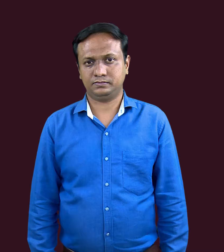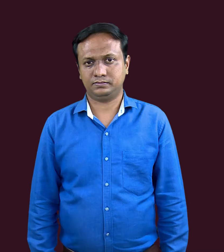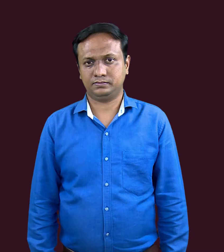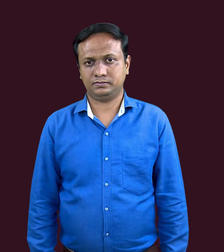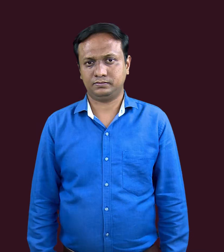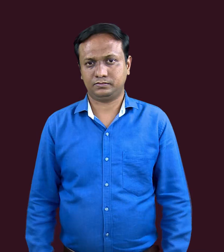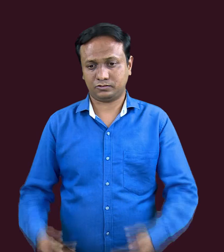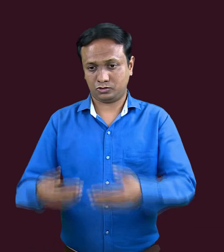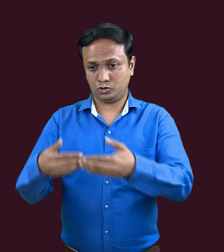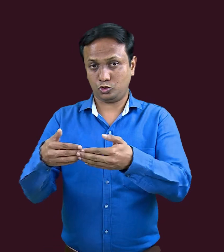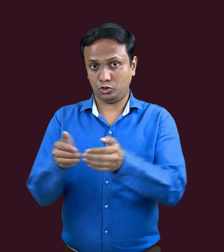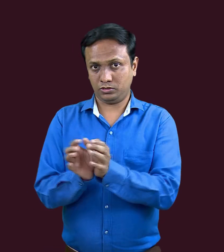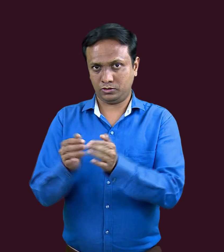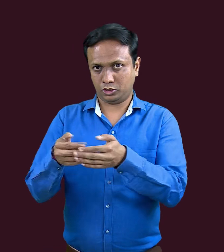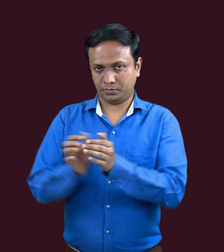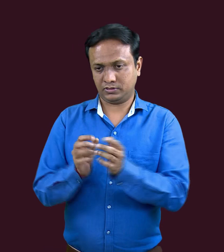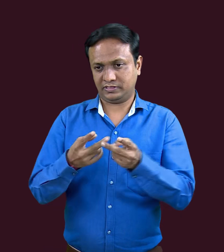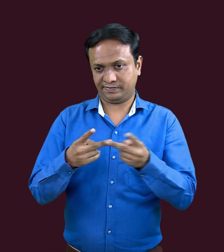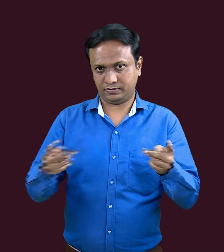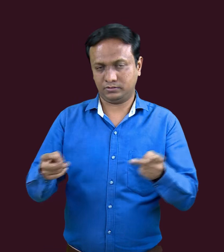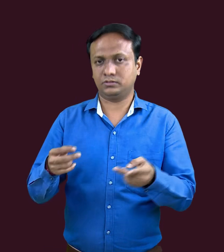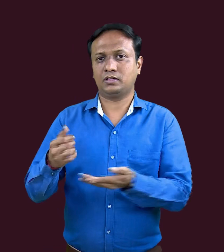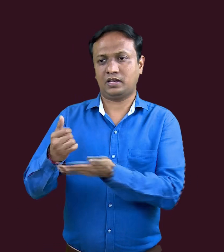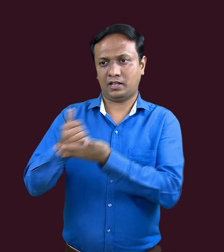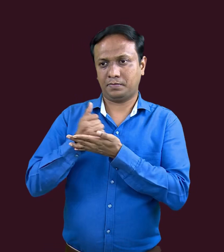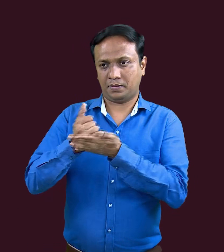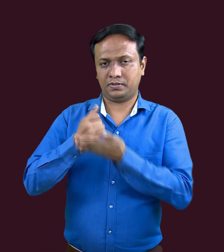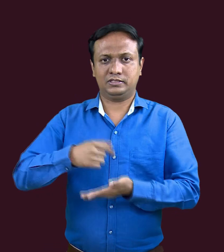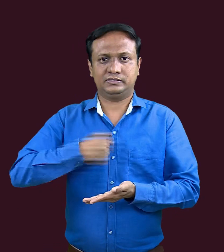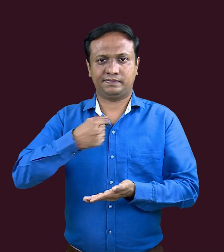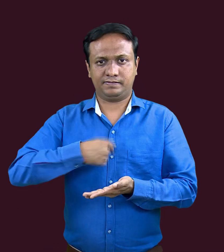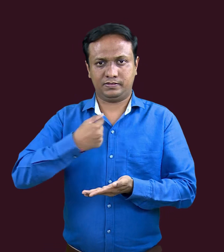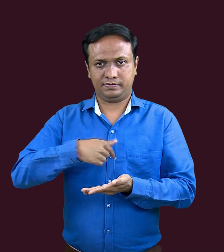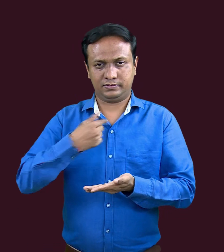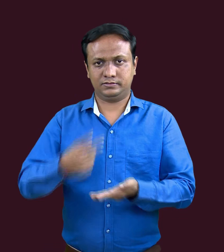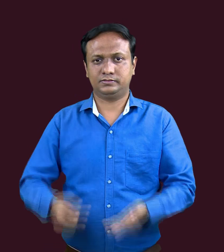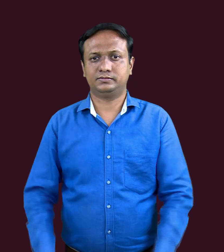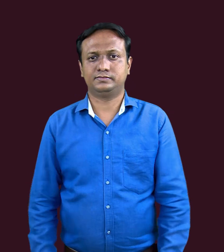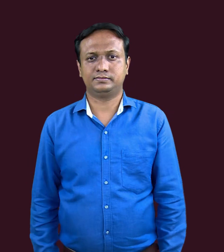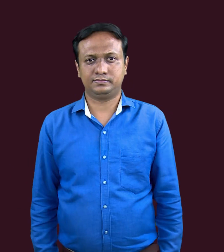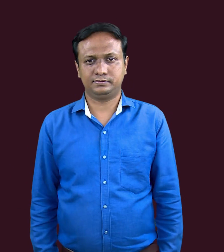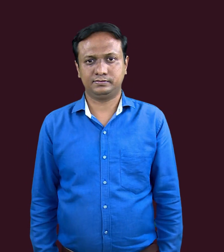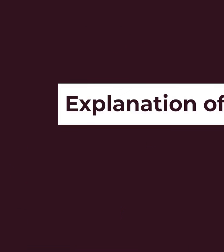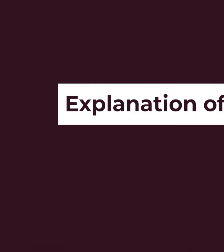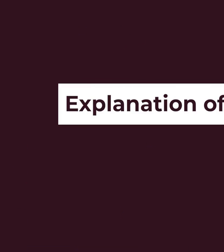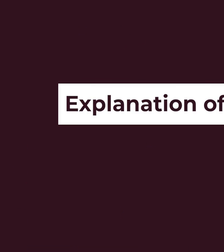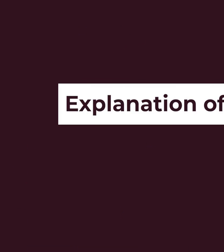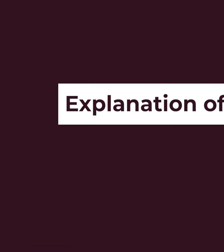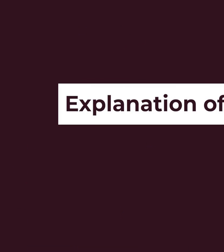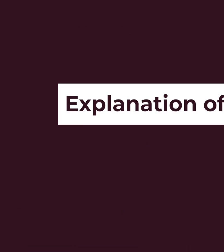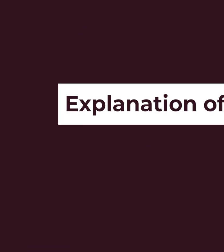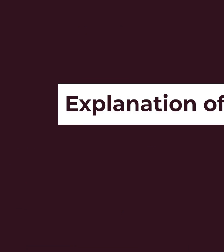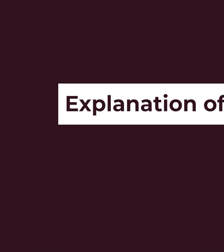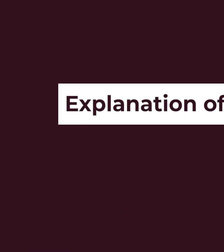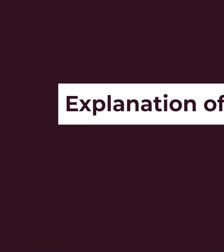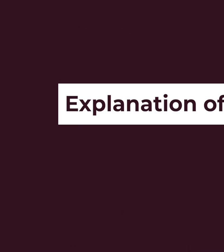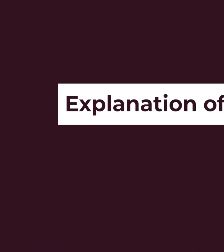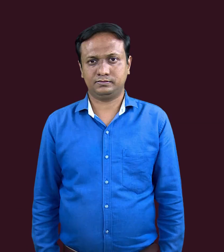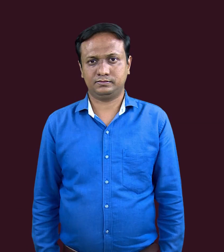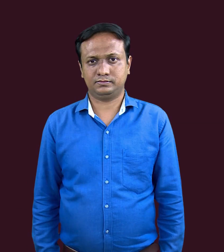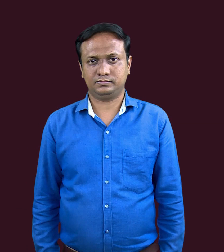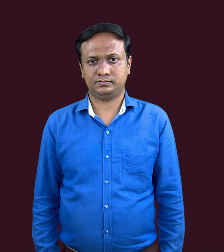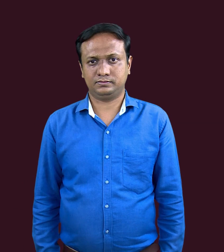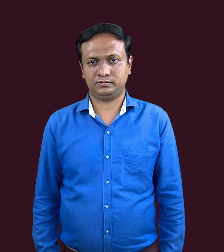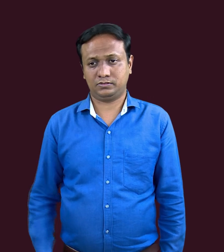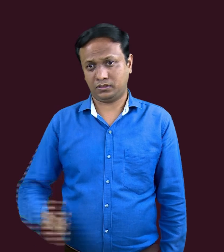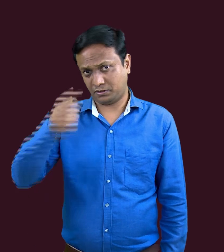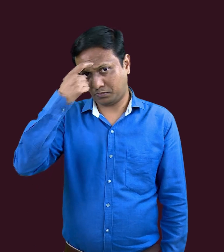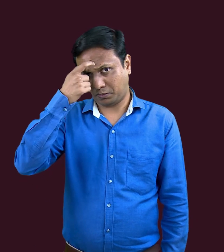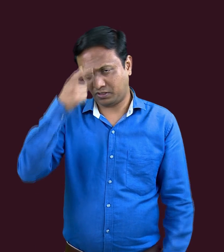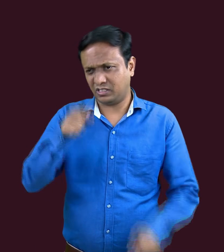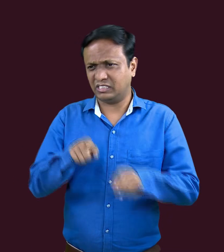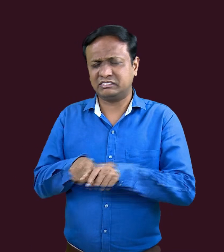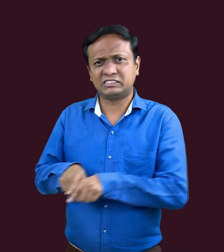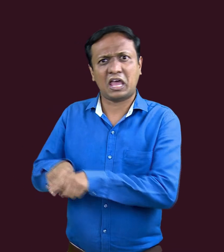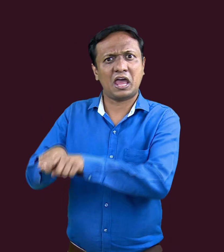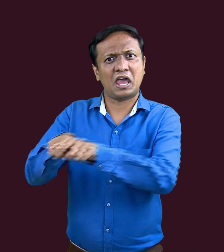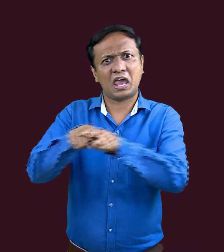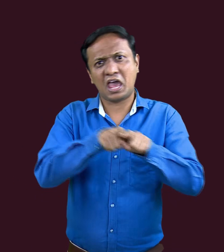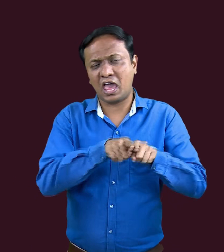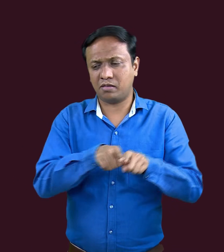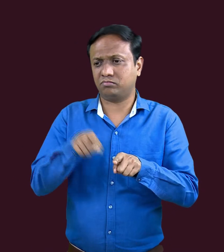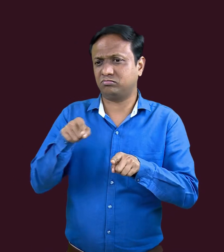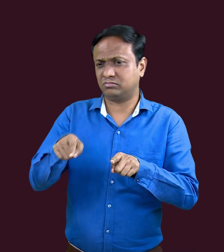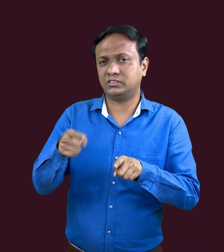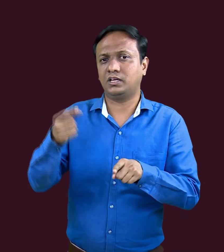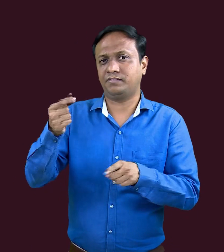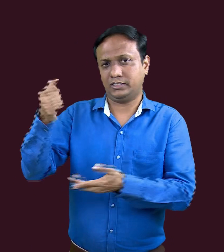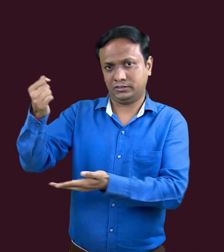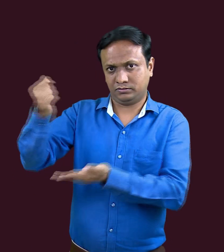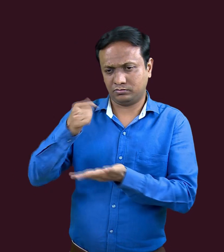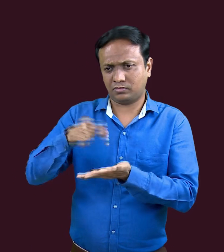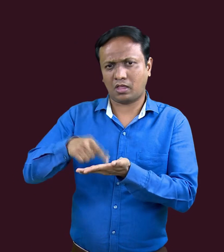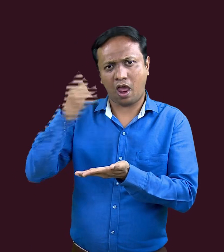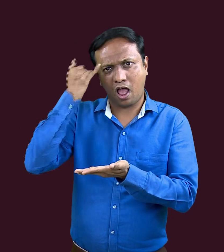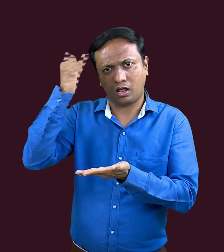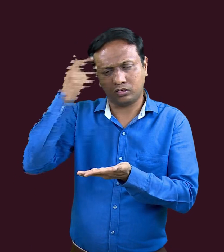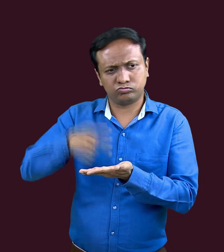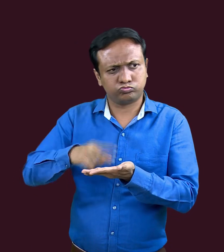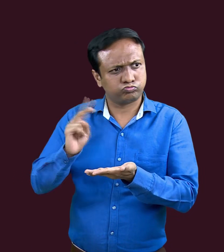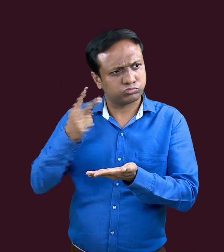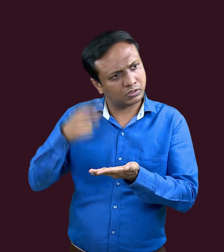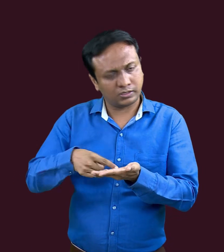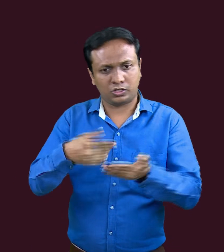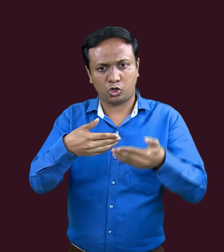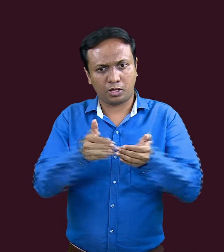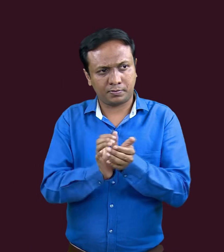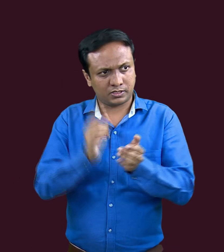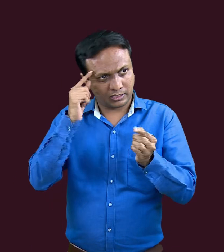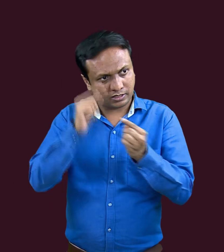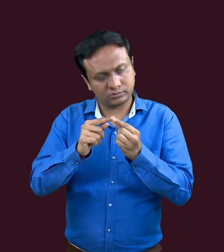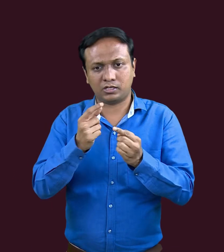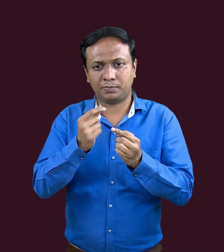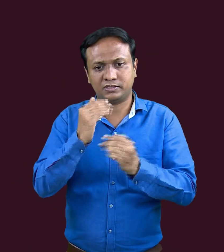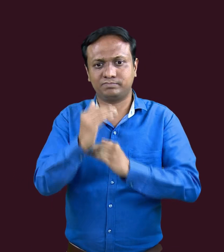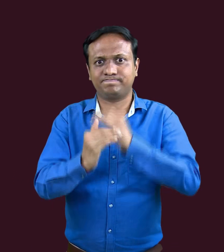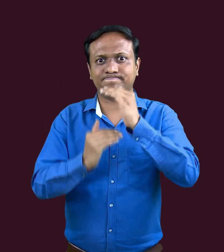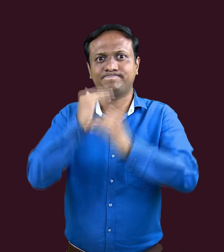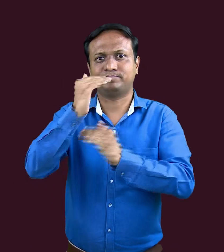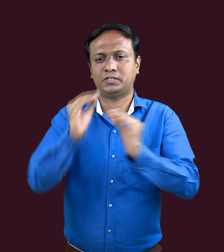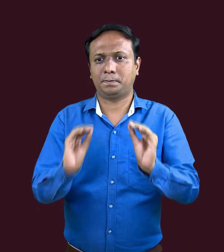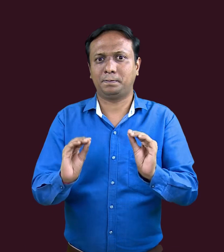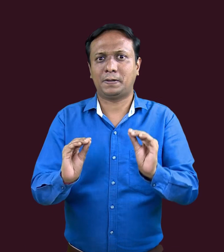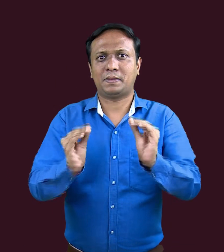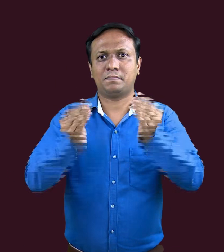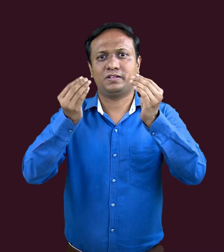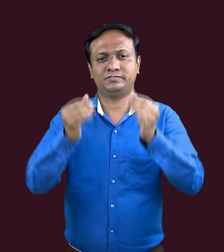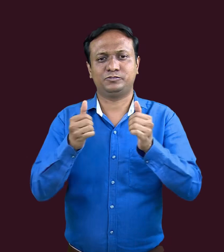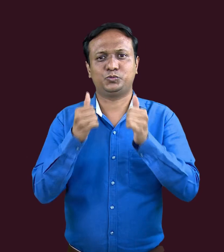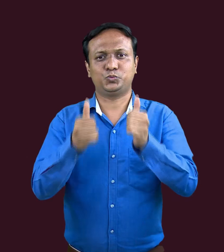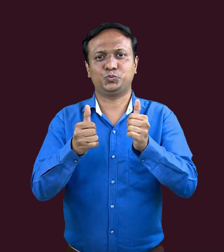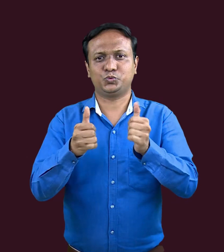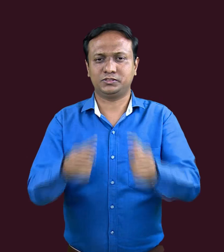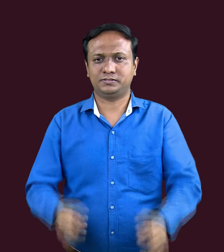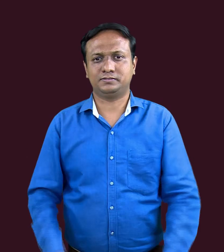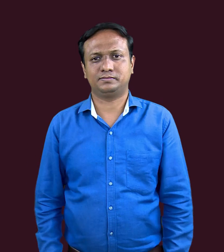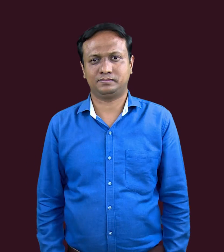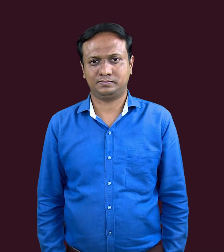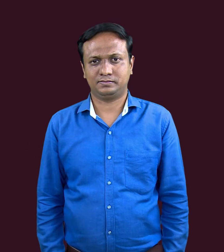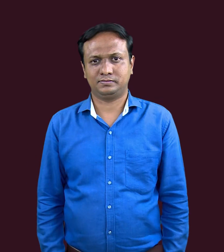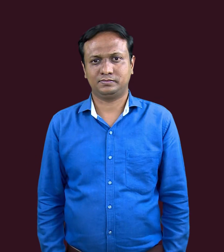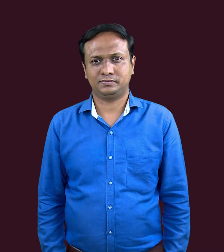Self-help groups